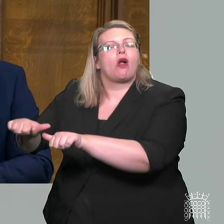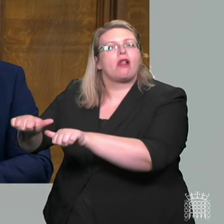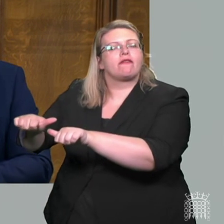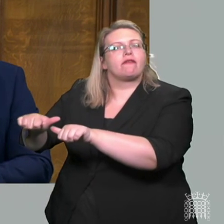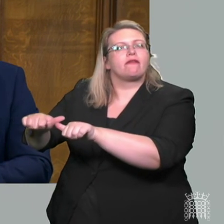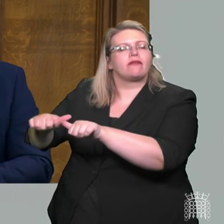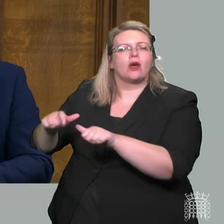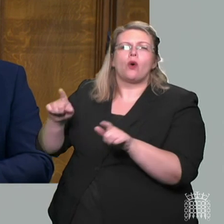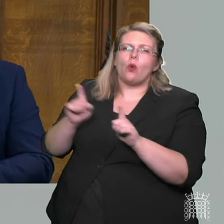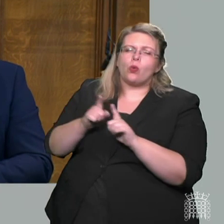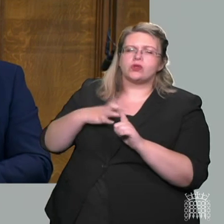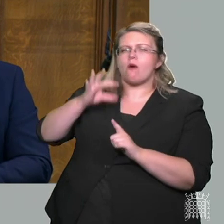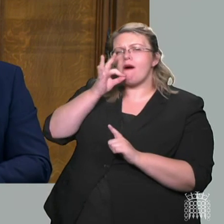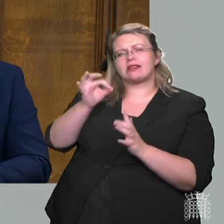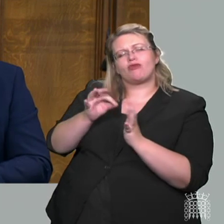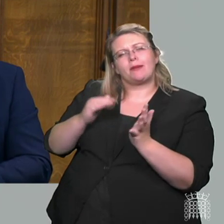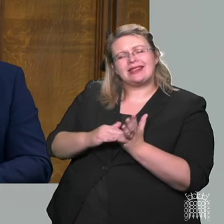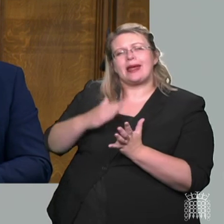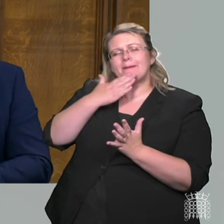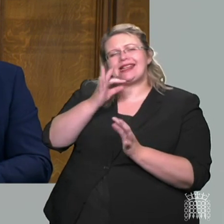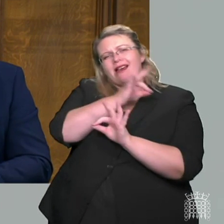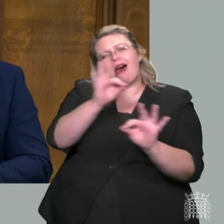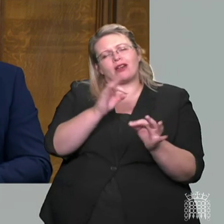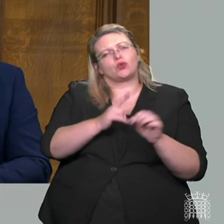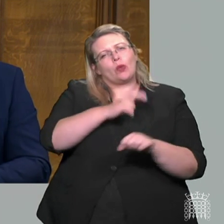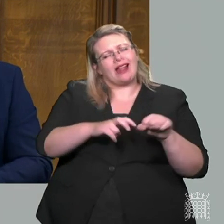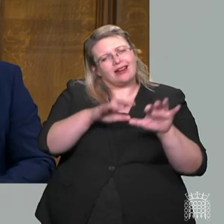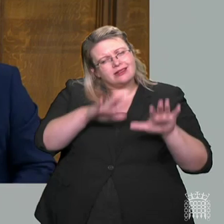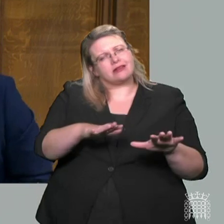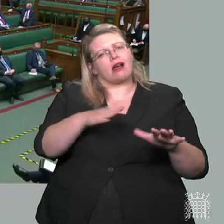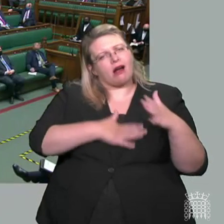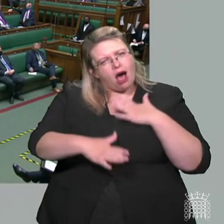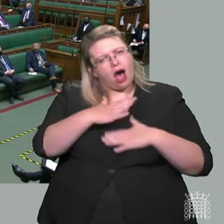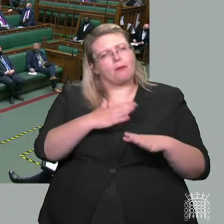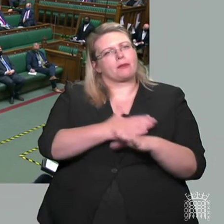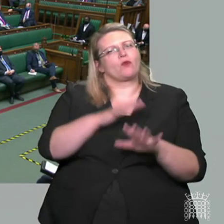In doing so, will the Prime Minister also call for calm in Northern Ireland, ahead of the marching season?